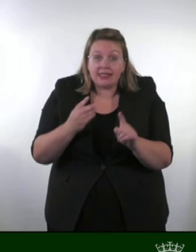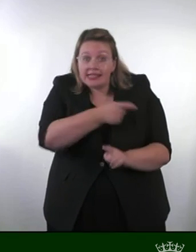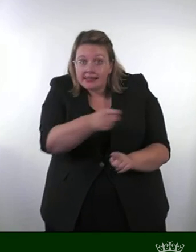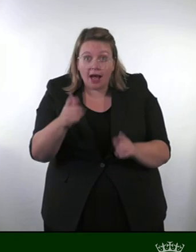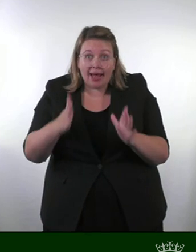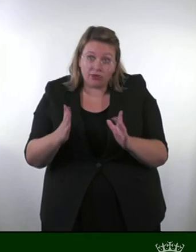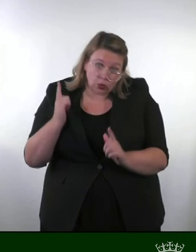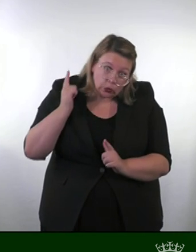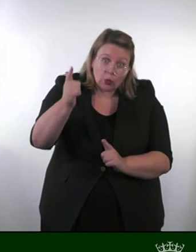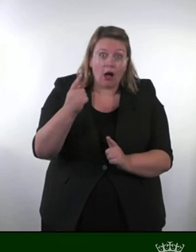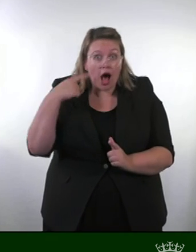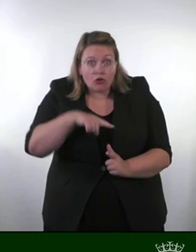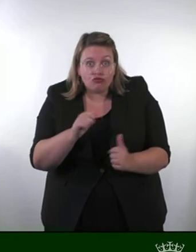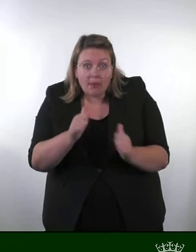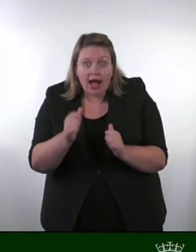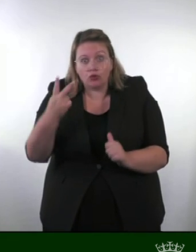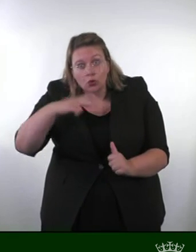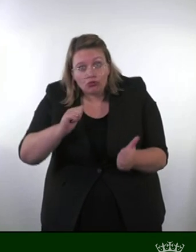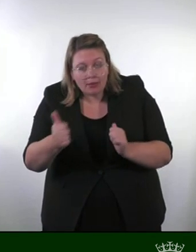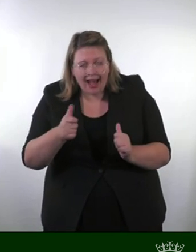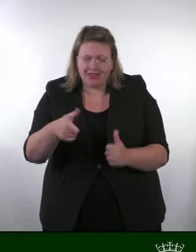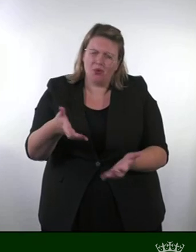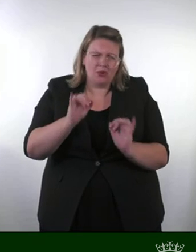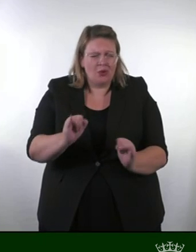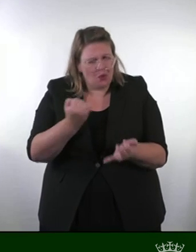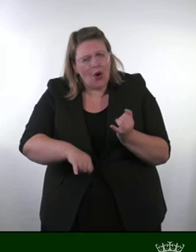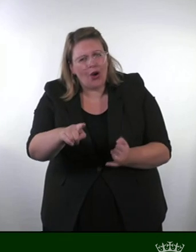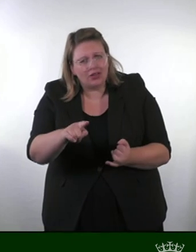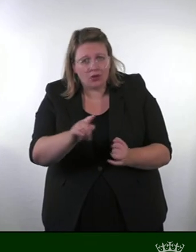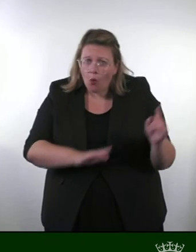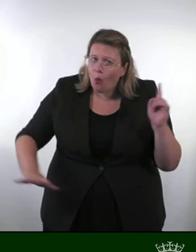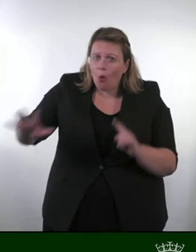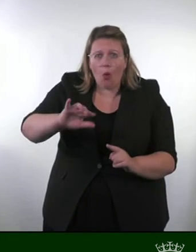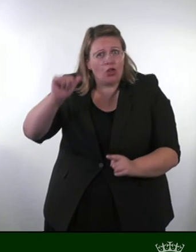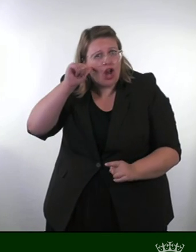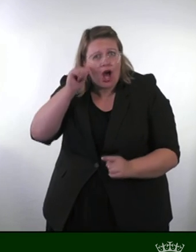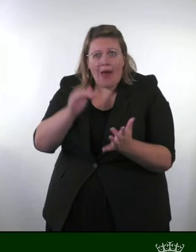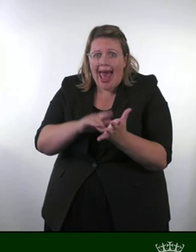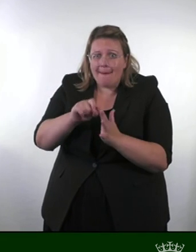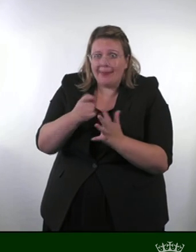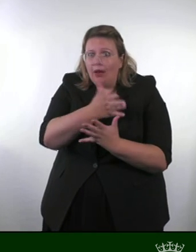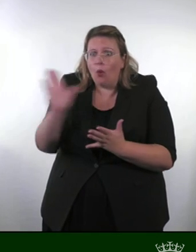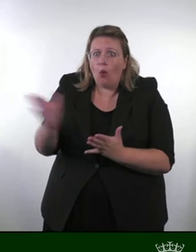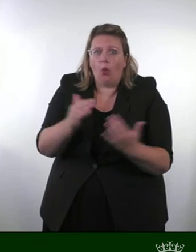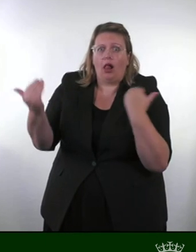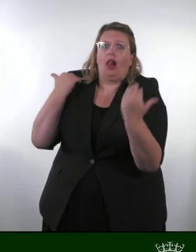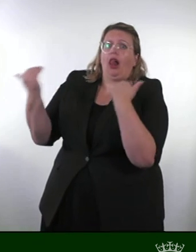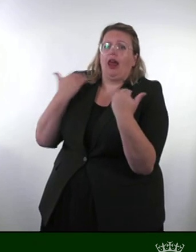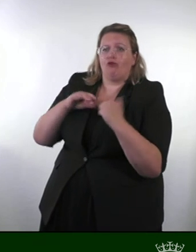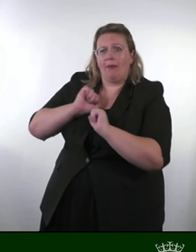This has got a lot worse in the past week or two—all Members of the House know that, because they have all had constituents telling them that.